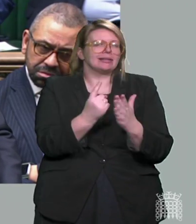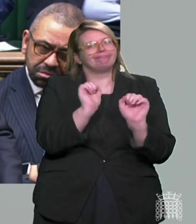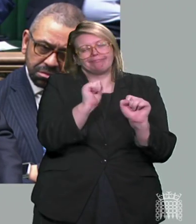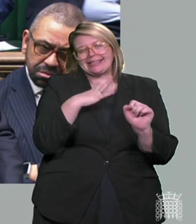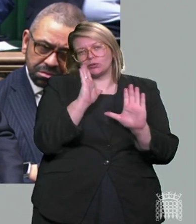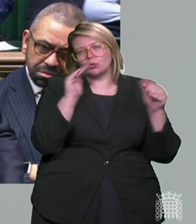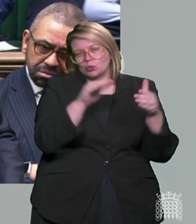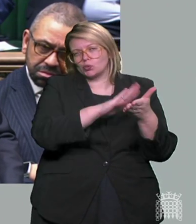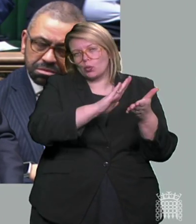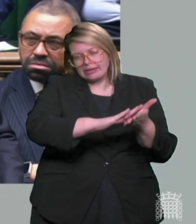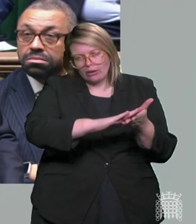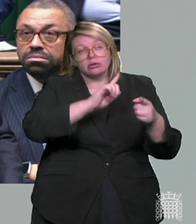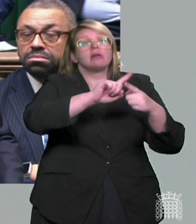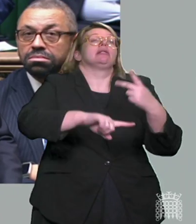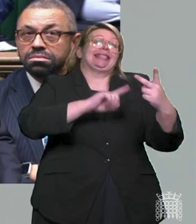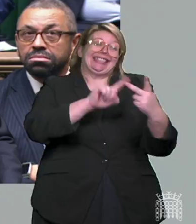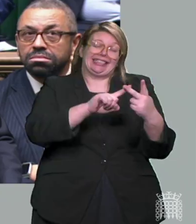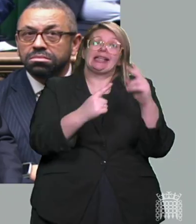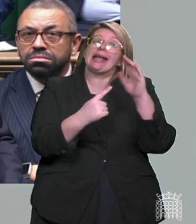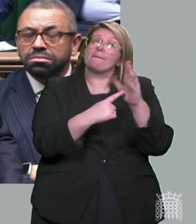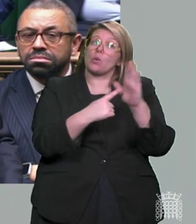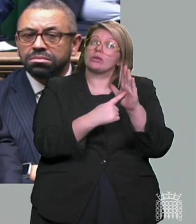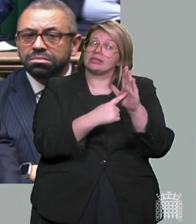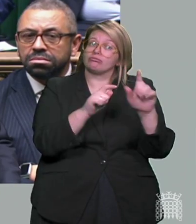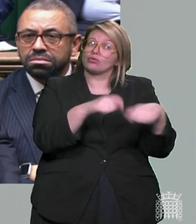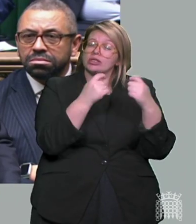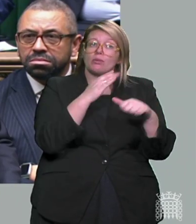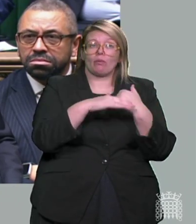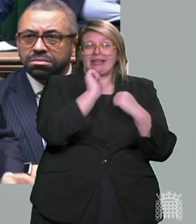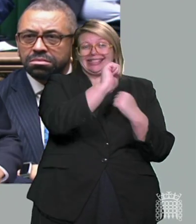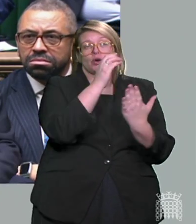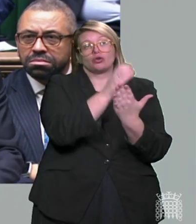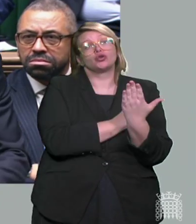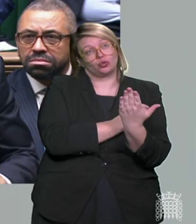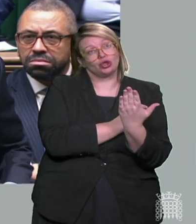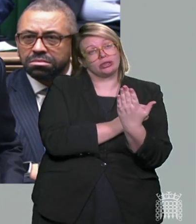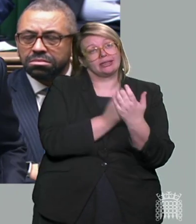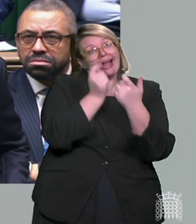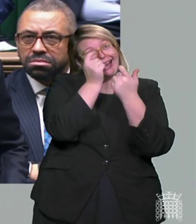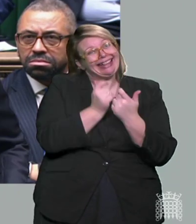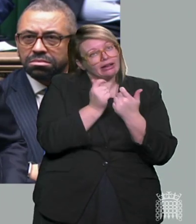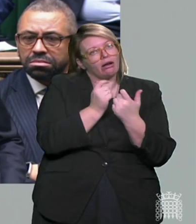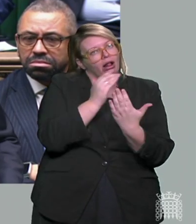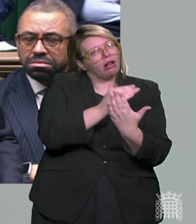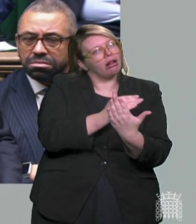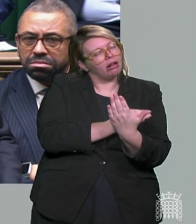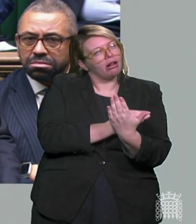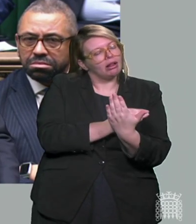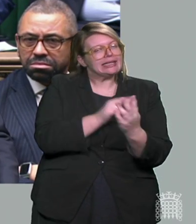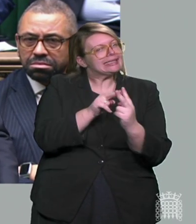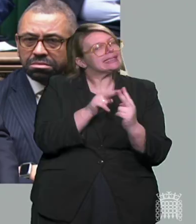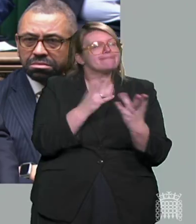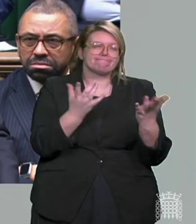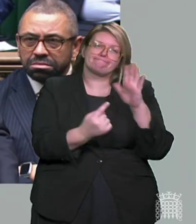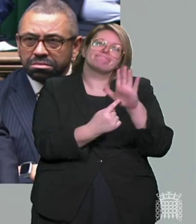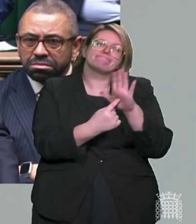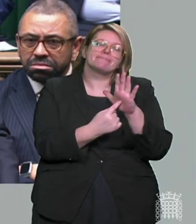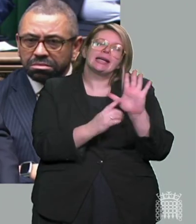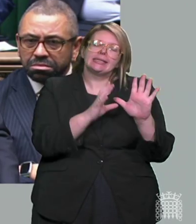But he also raises a vital question about the constitutional and legal framework in which those arrangements exist.